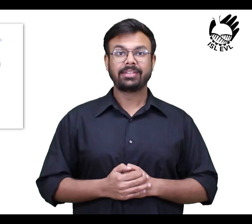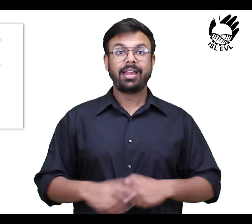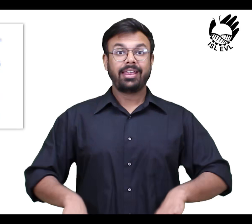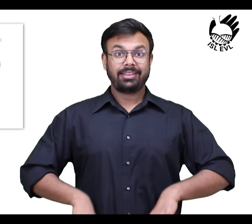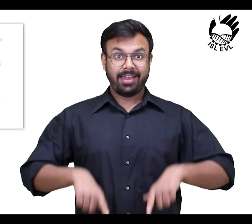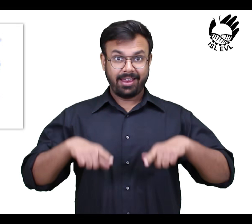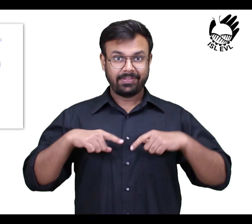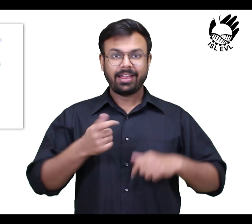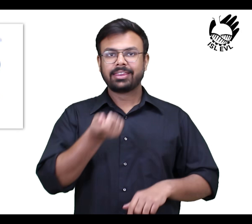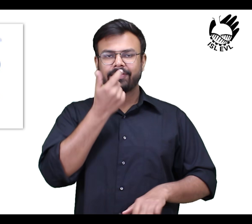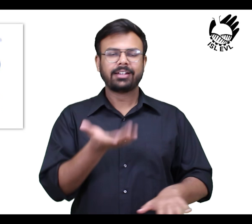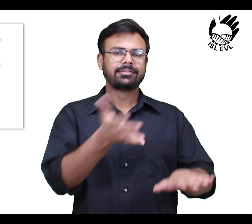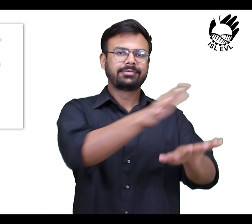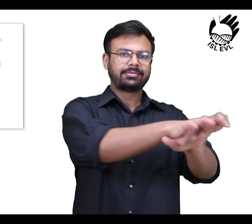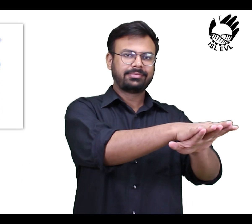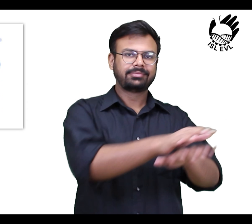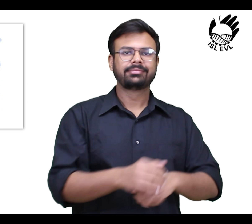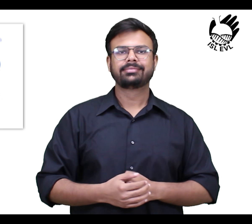Biomedical